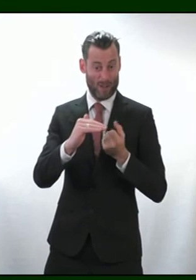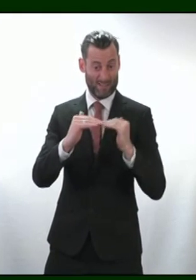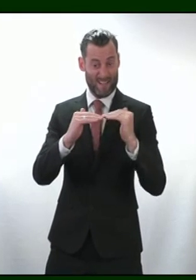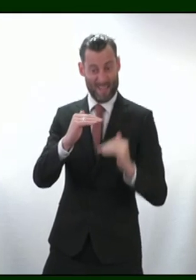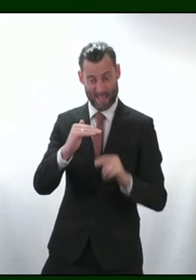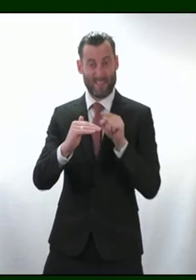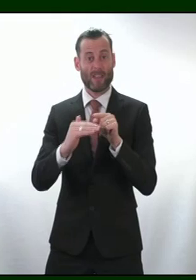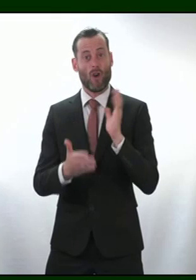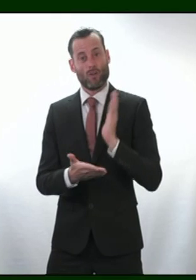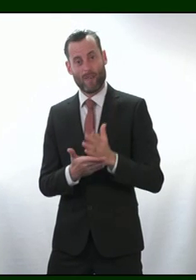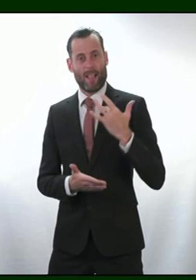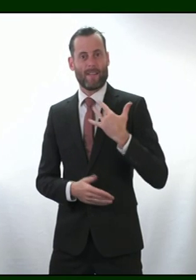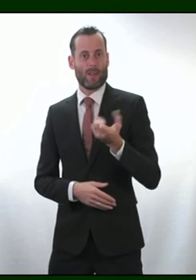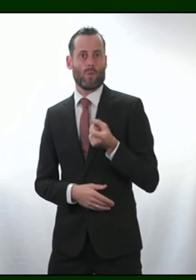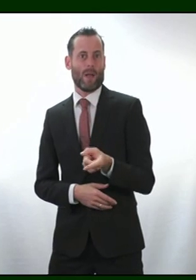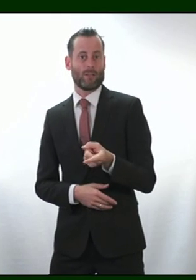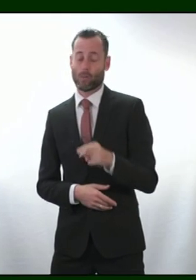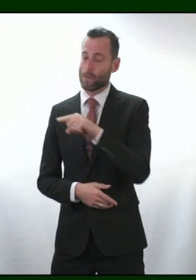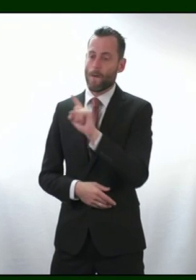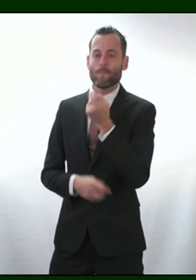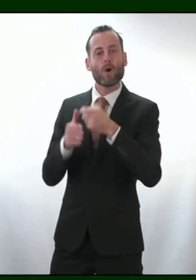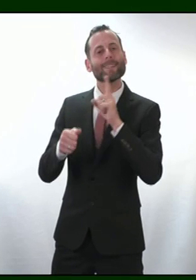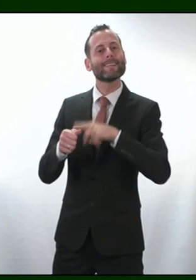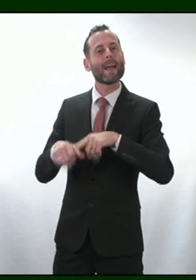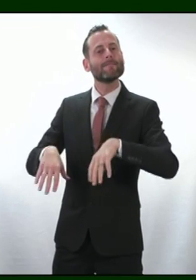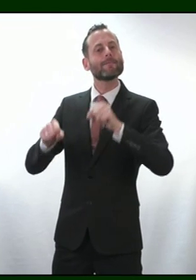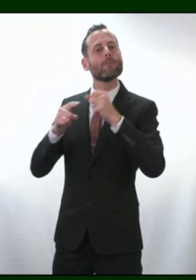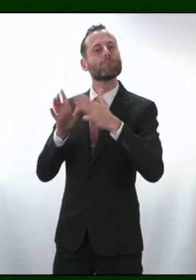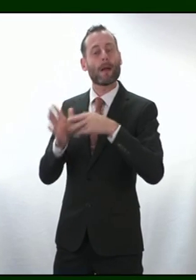On his first day in office, the Prime Minister said that